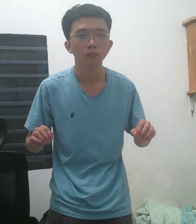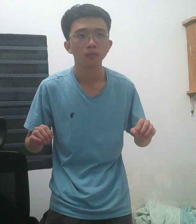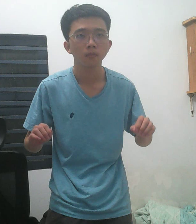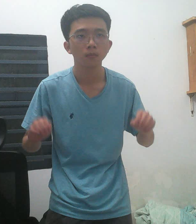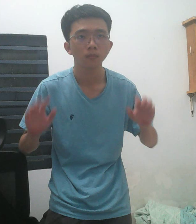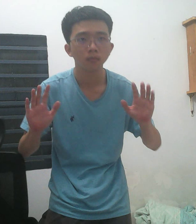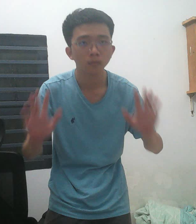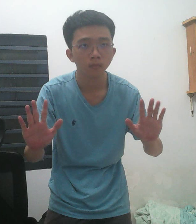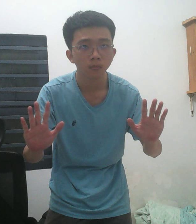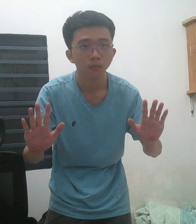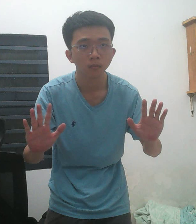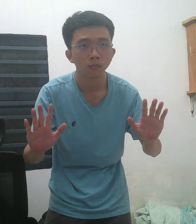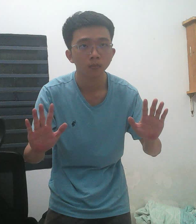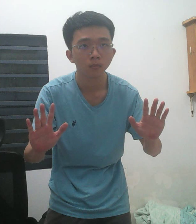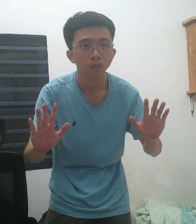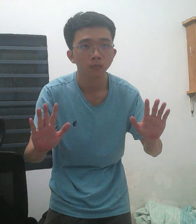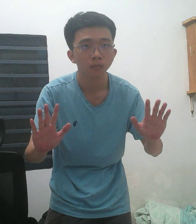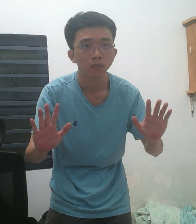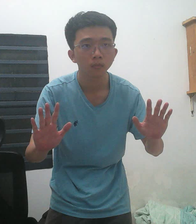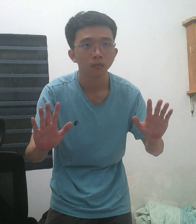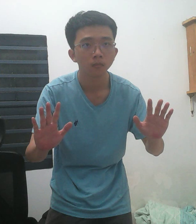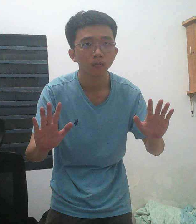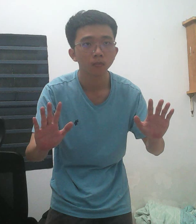dung lai